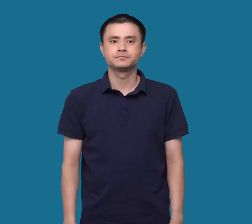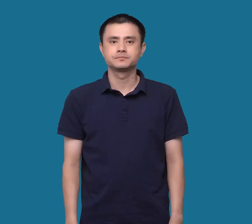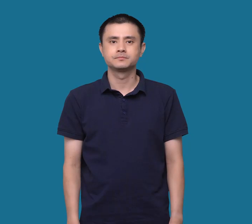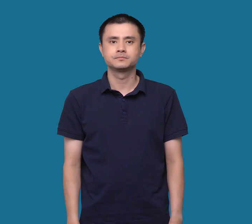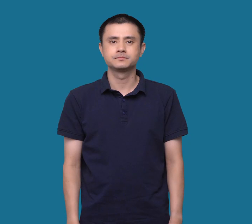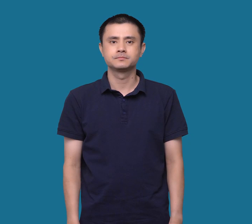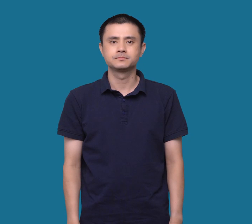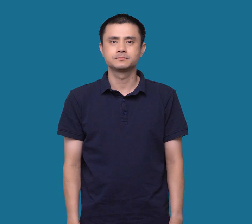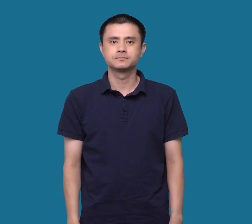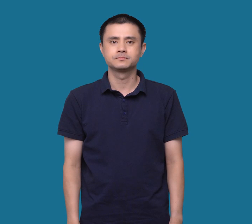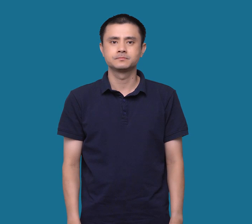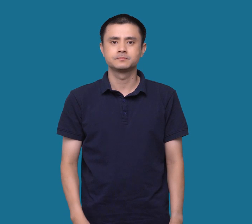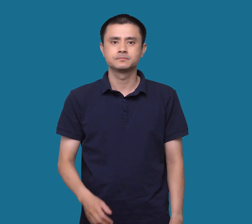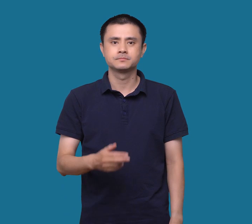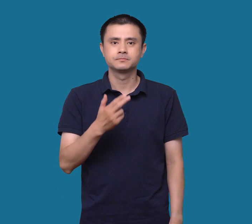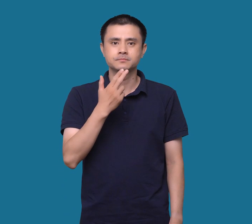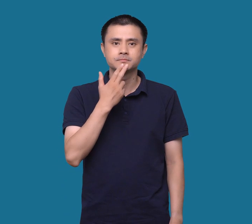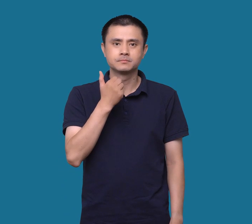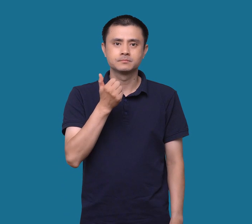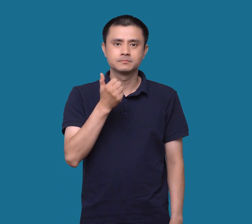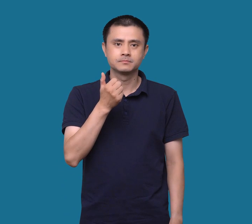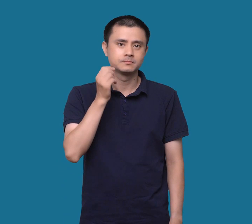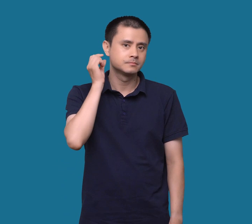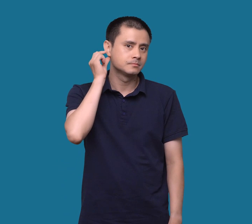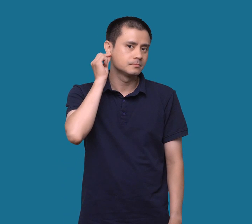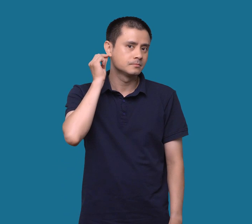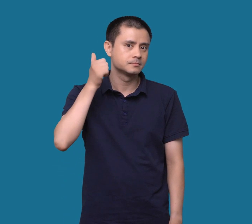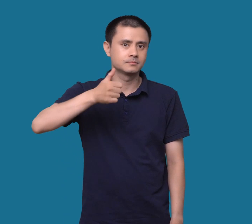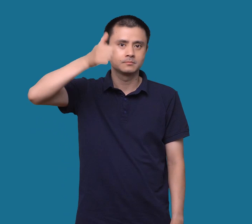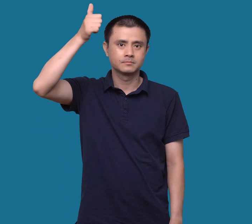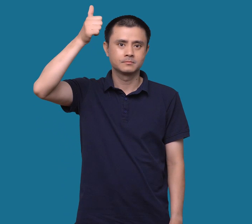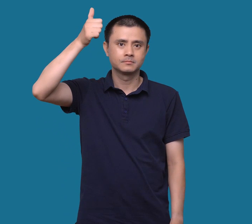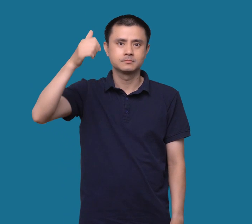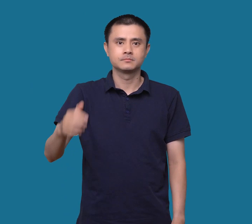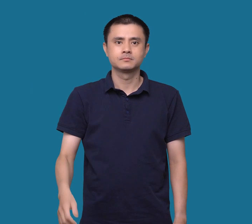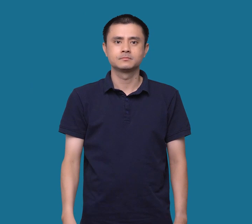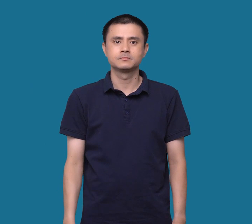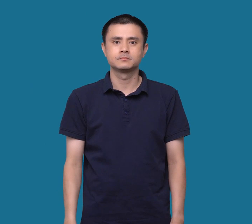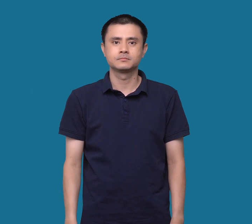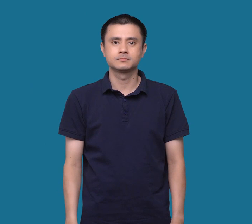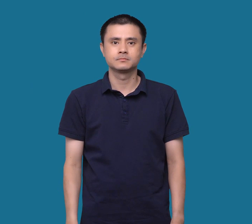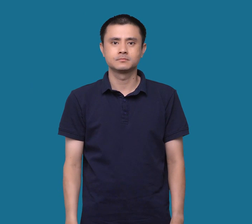anh chị